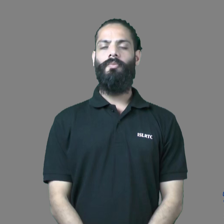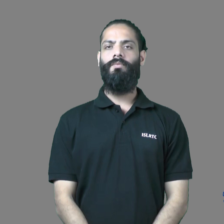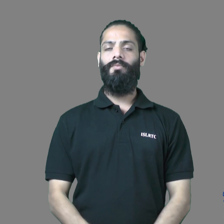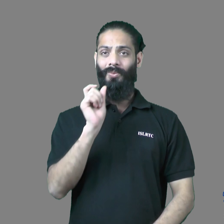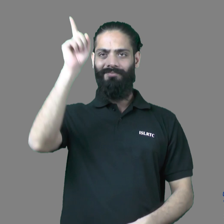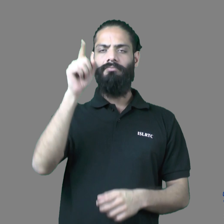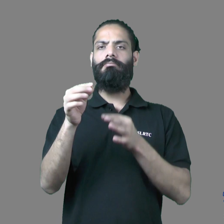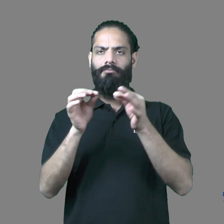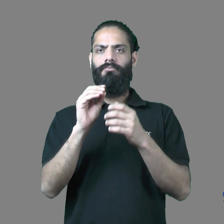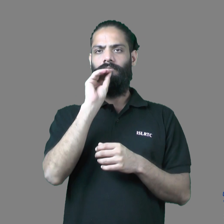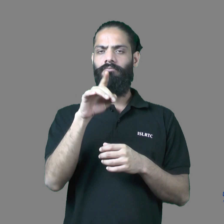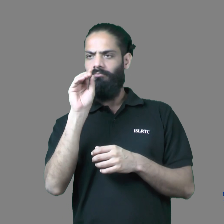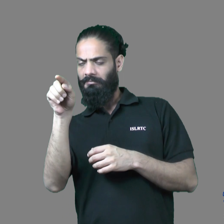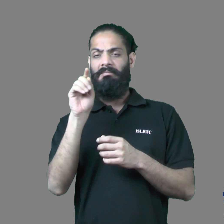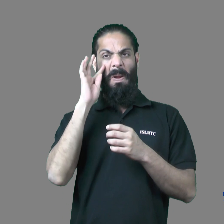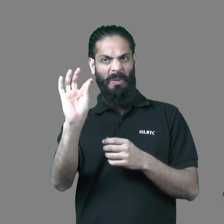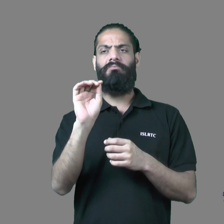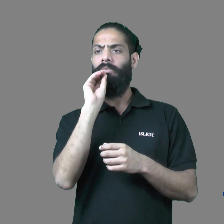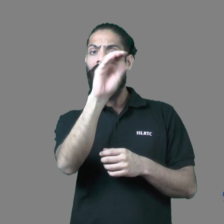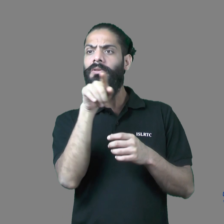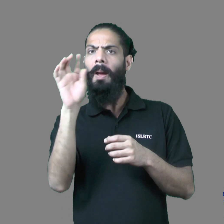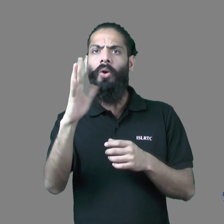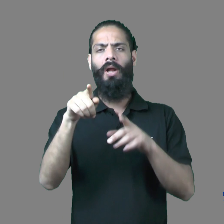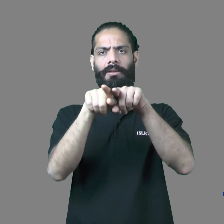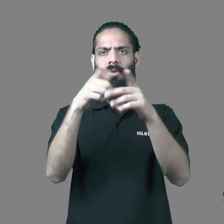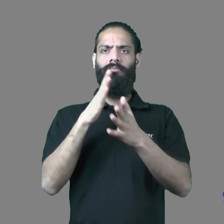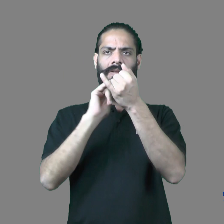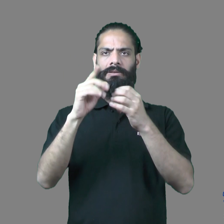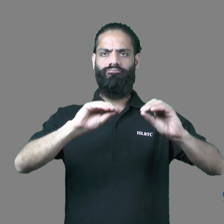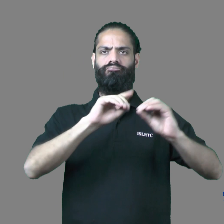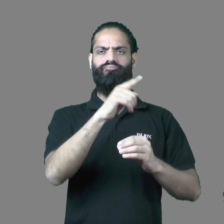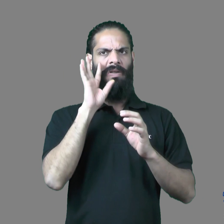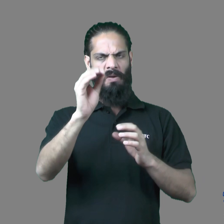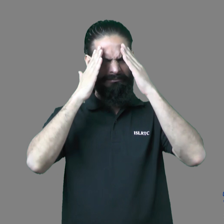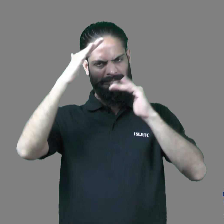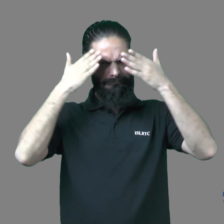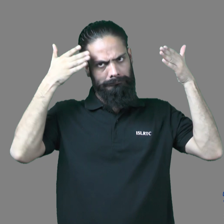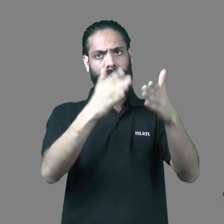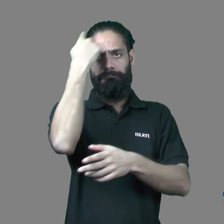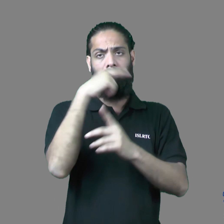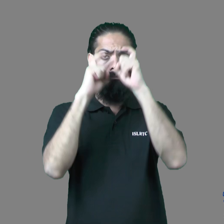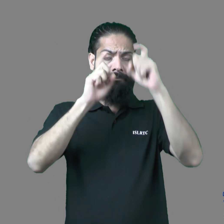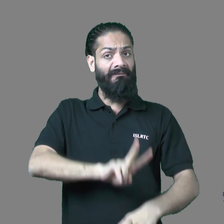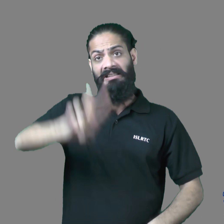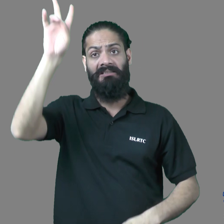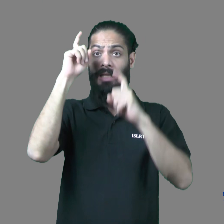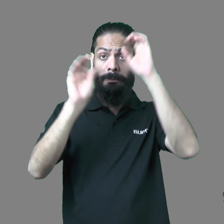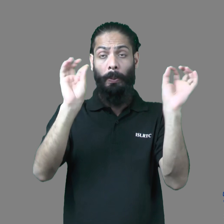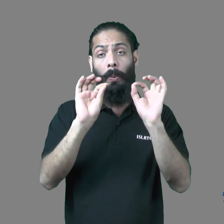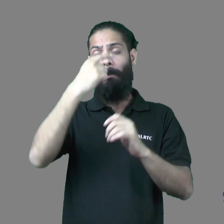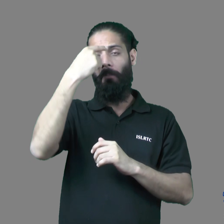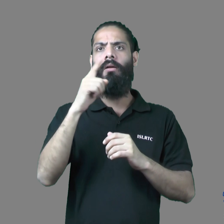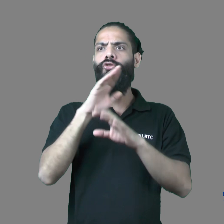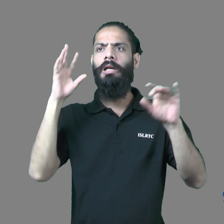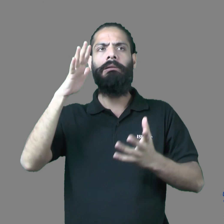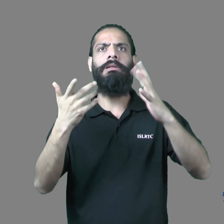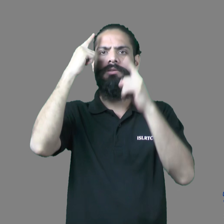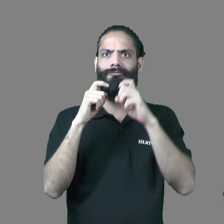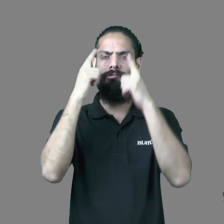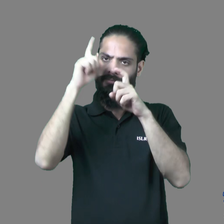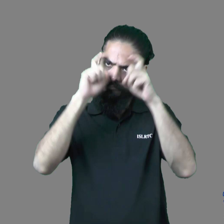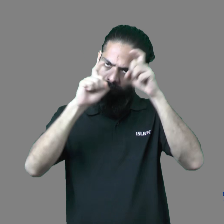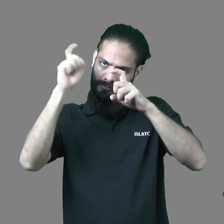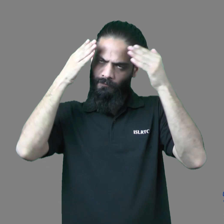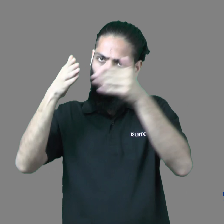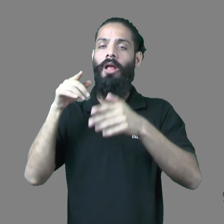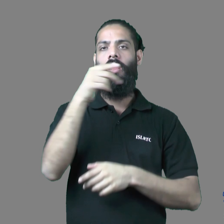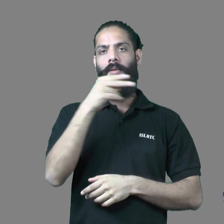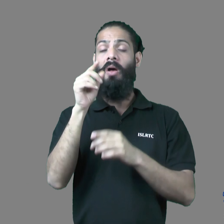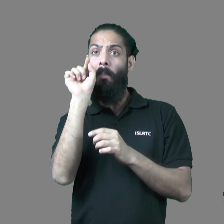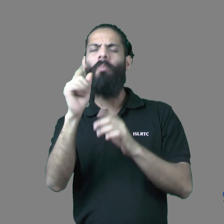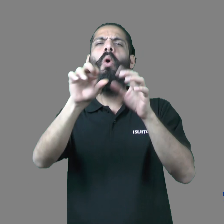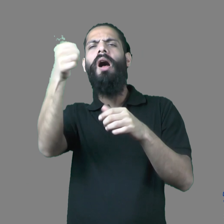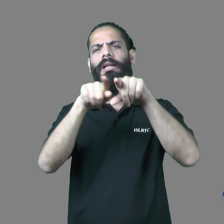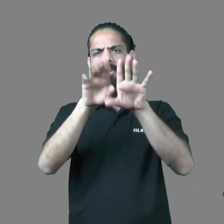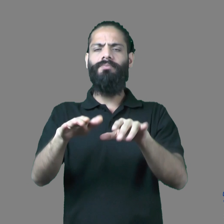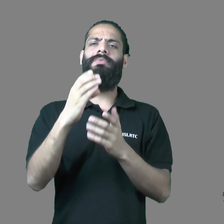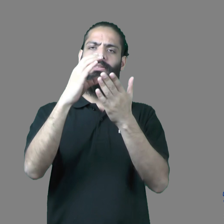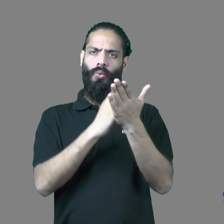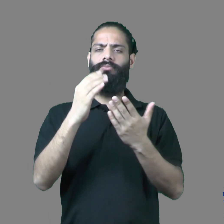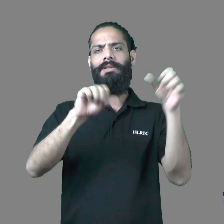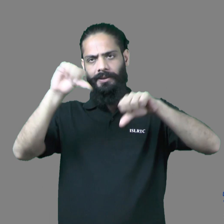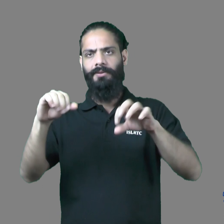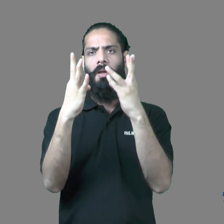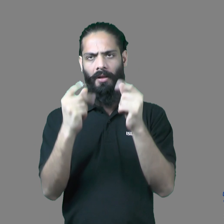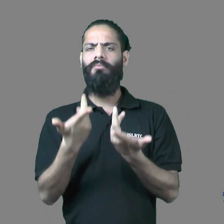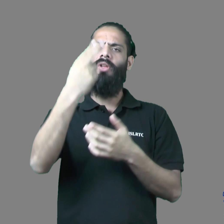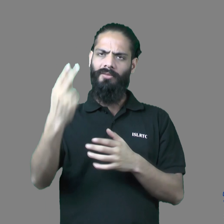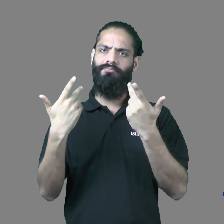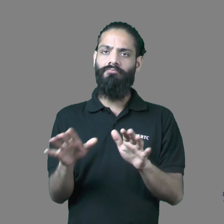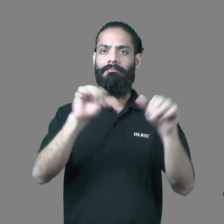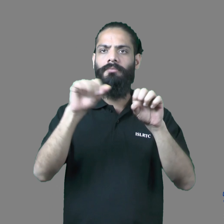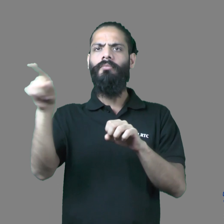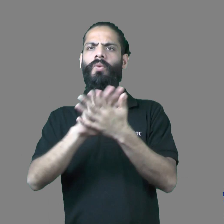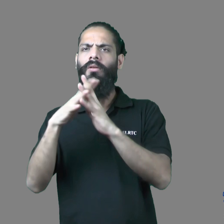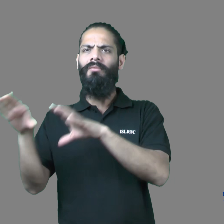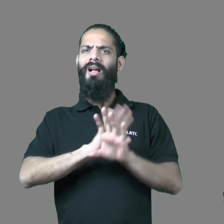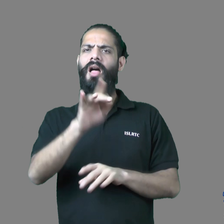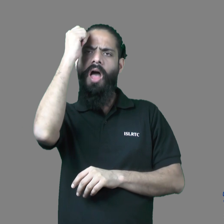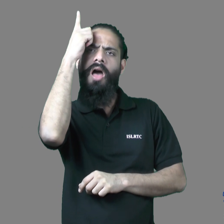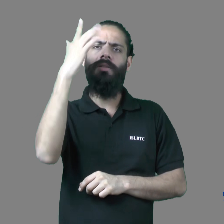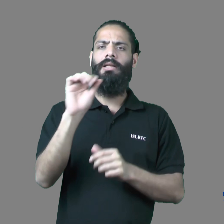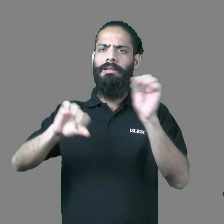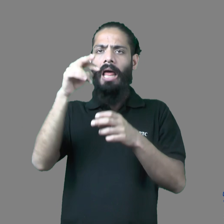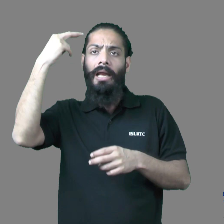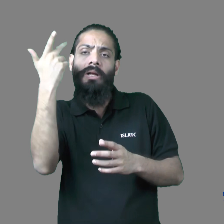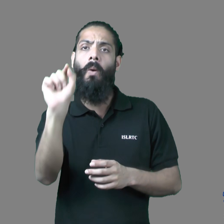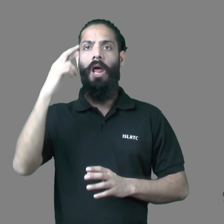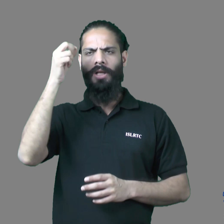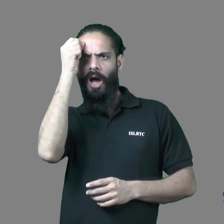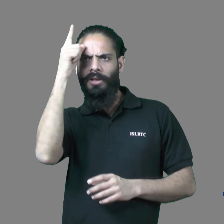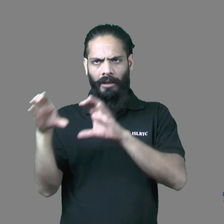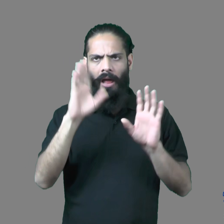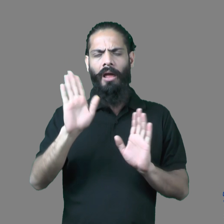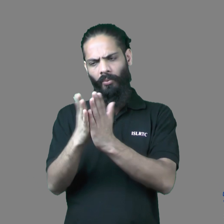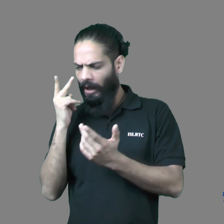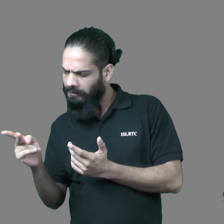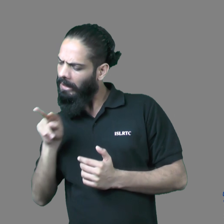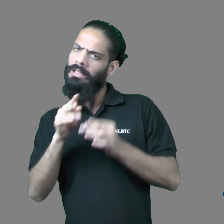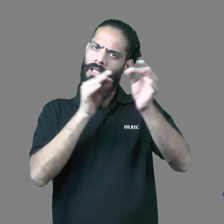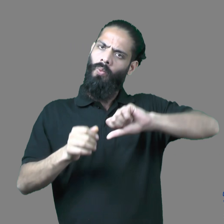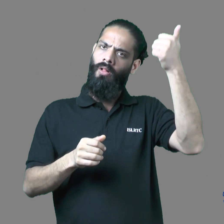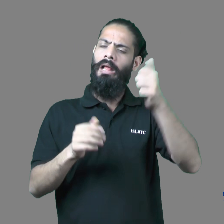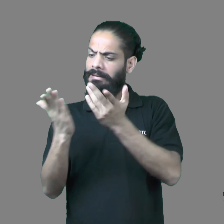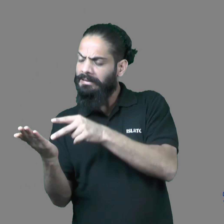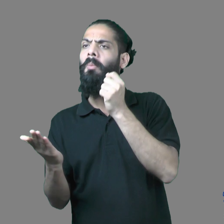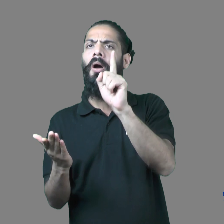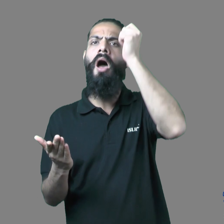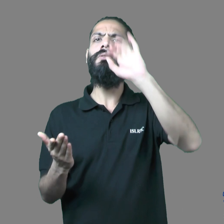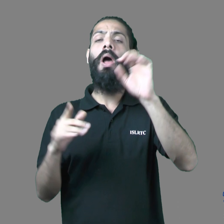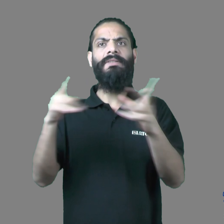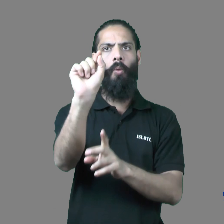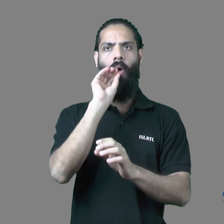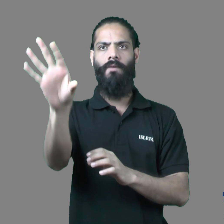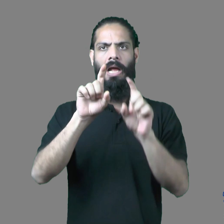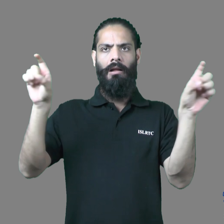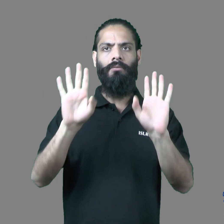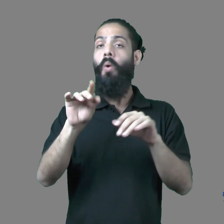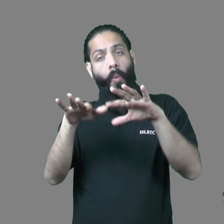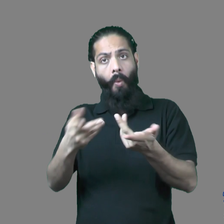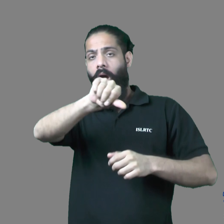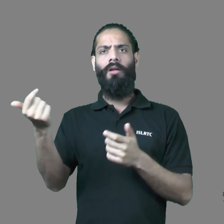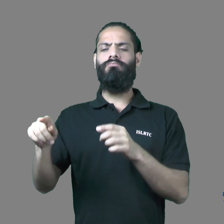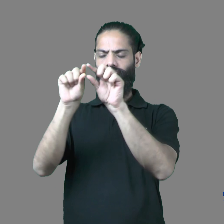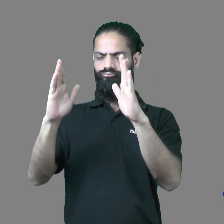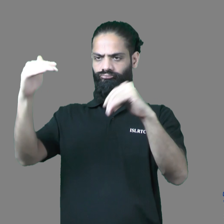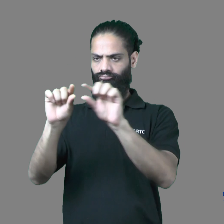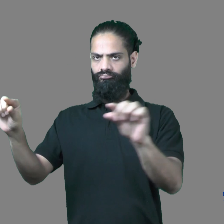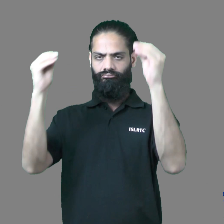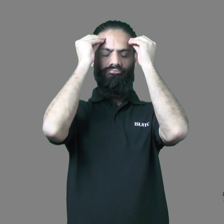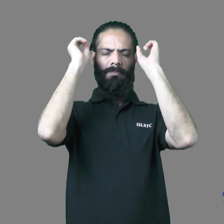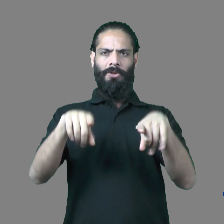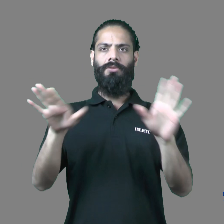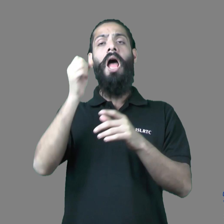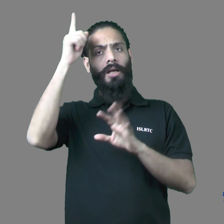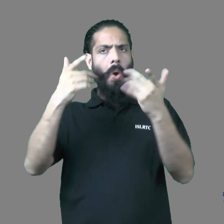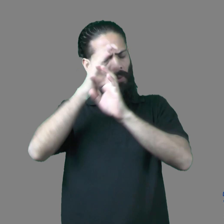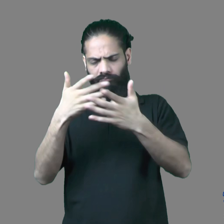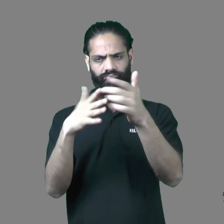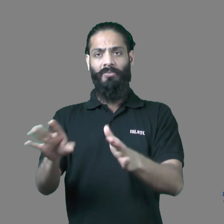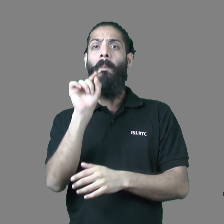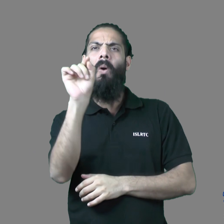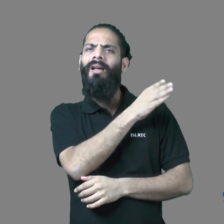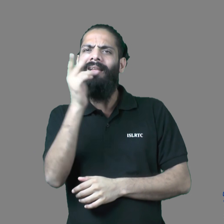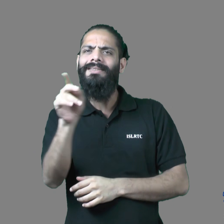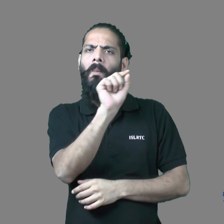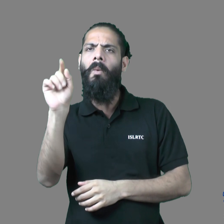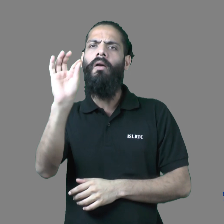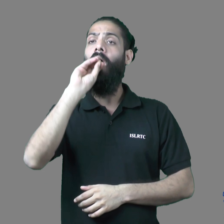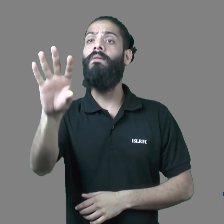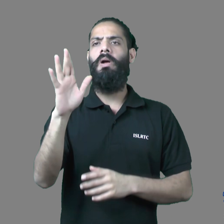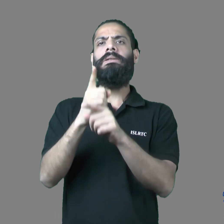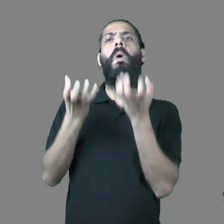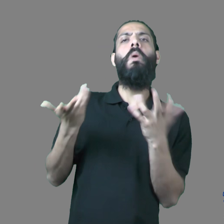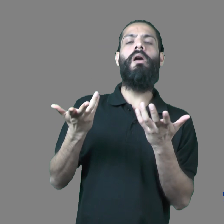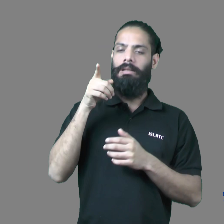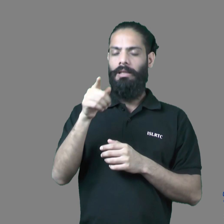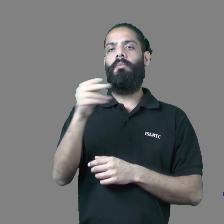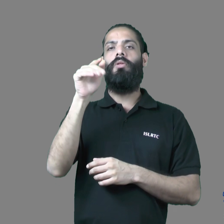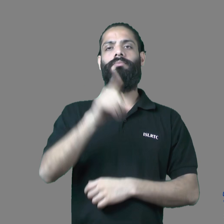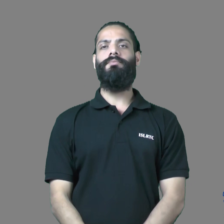Grading